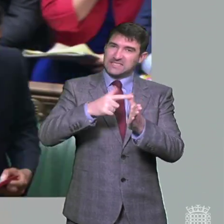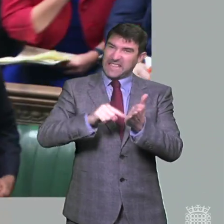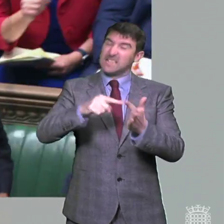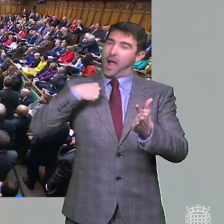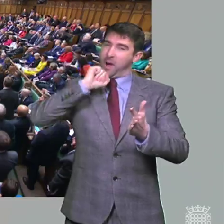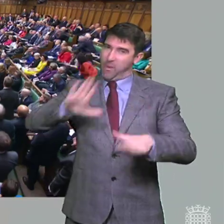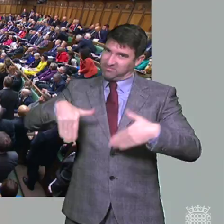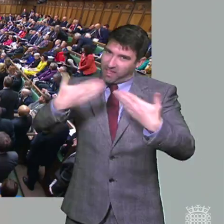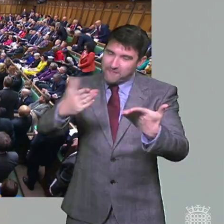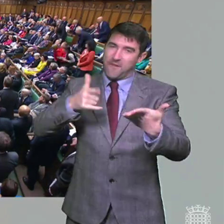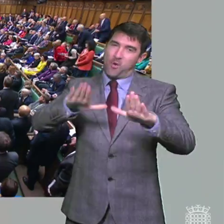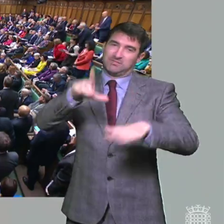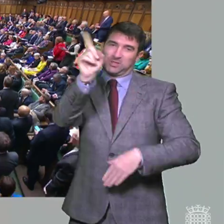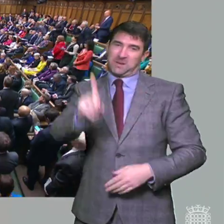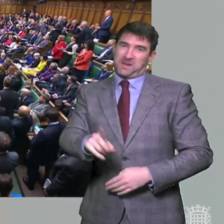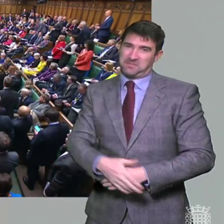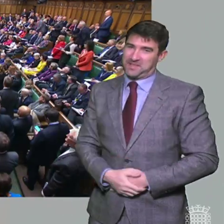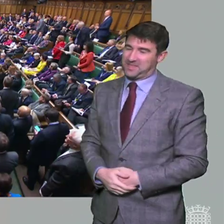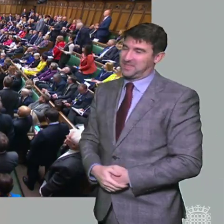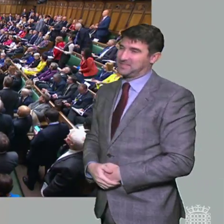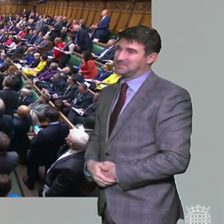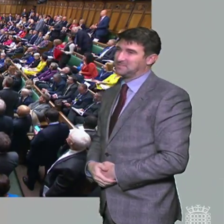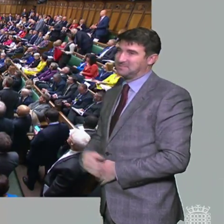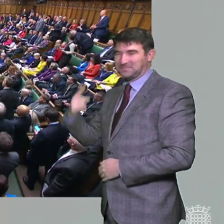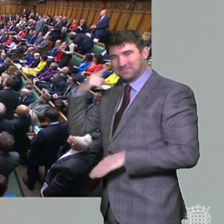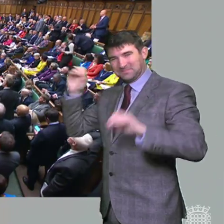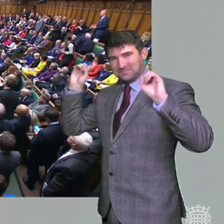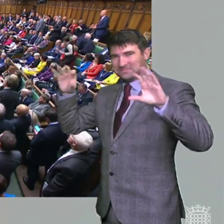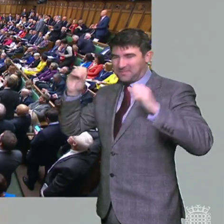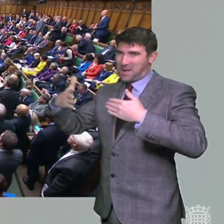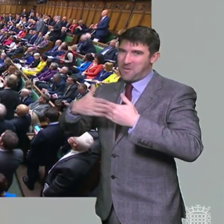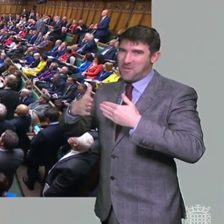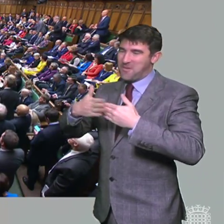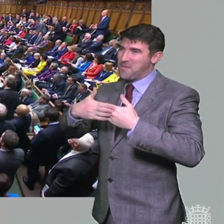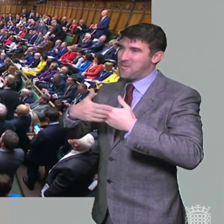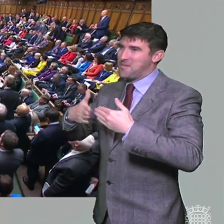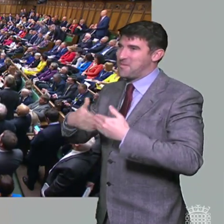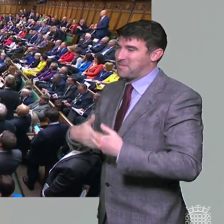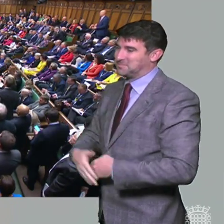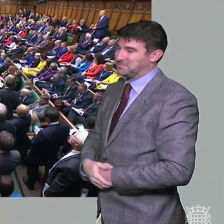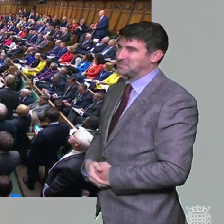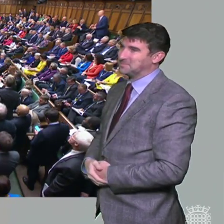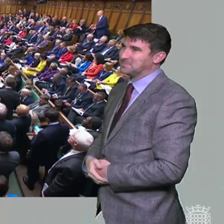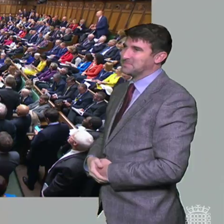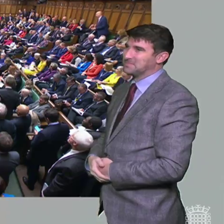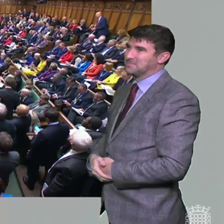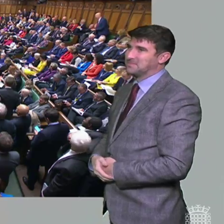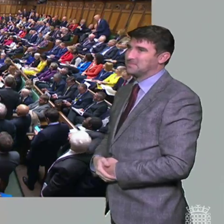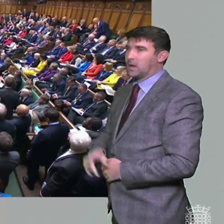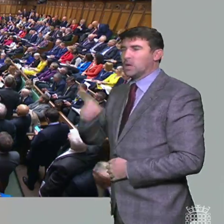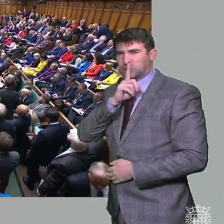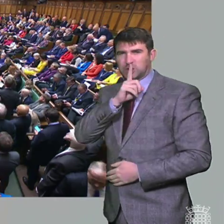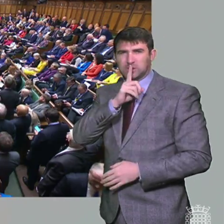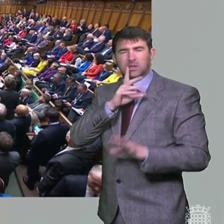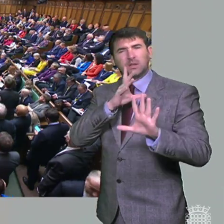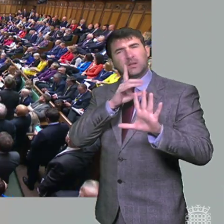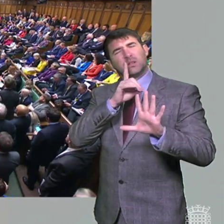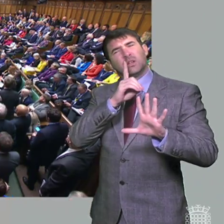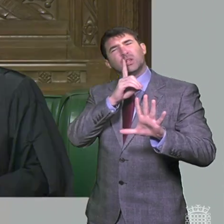I call Heather Wheeler. Order.